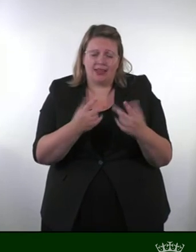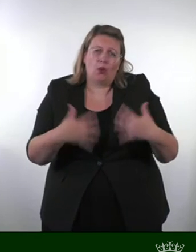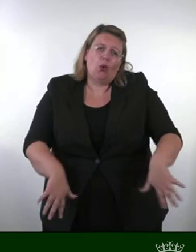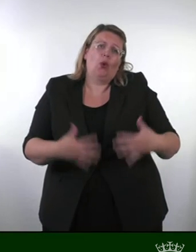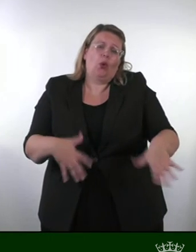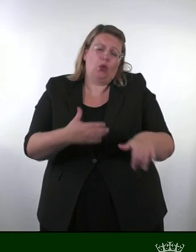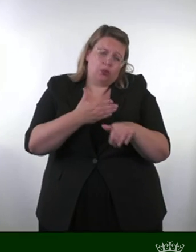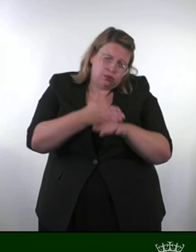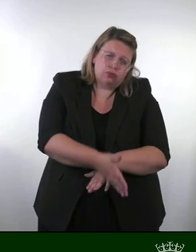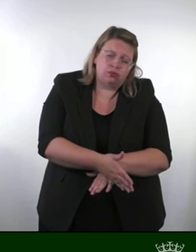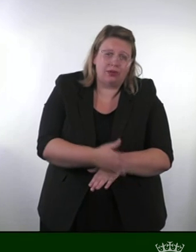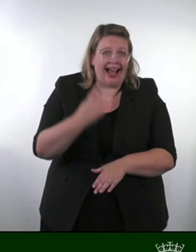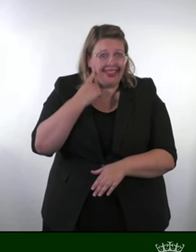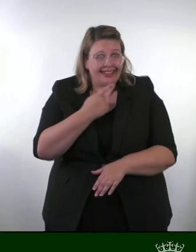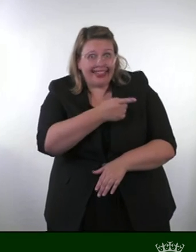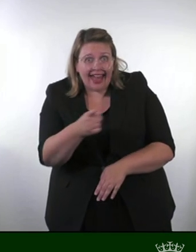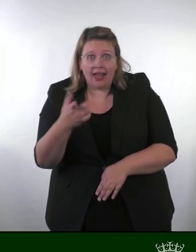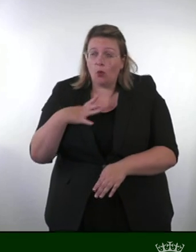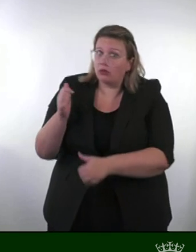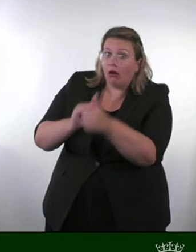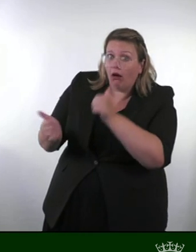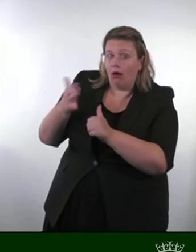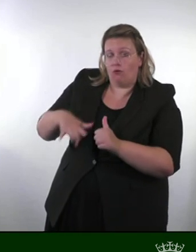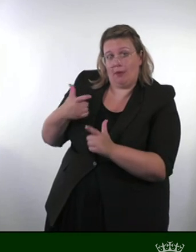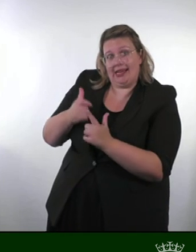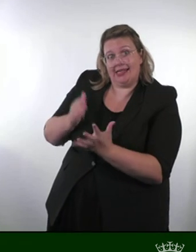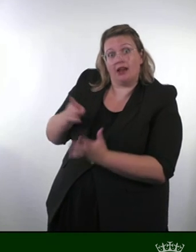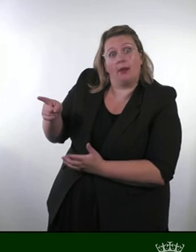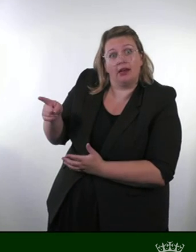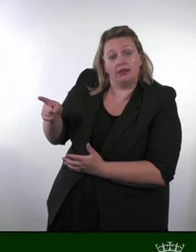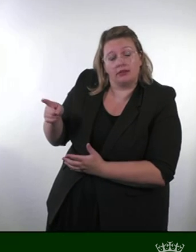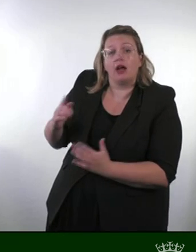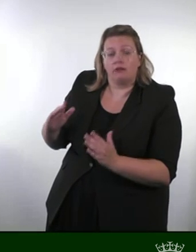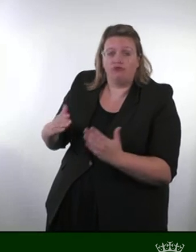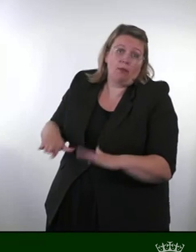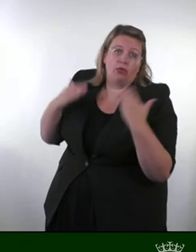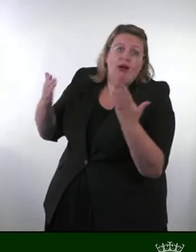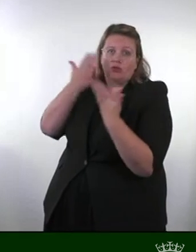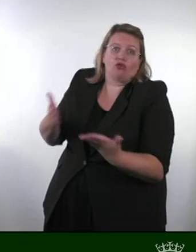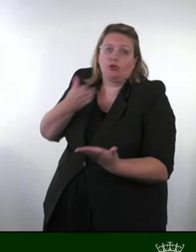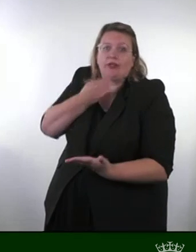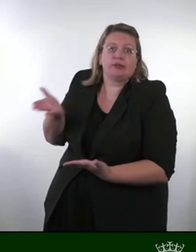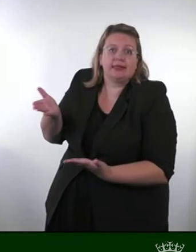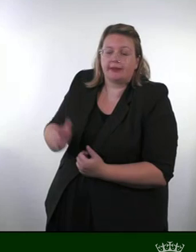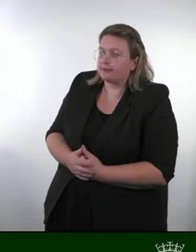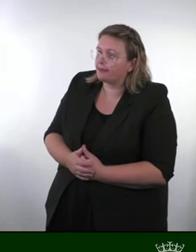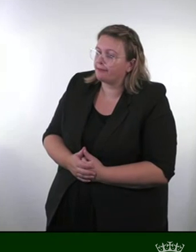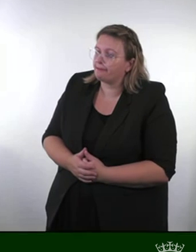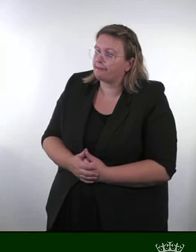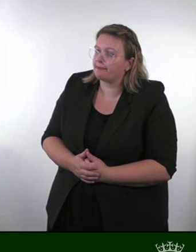I think that what they would like to hear is some praise, encouragement and support from the right honourable and learned Gentleman.